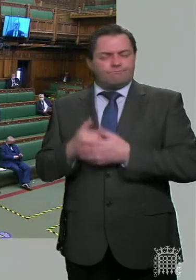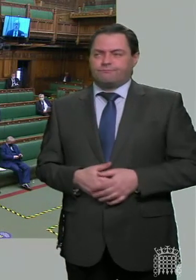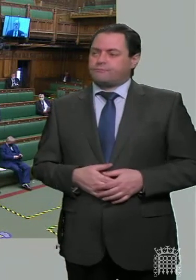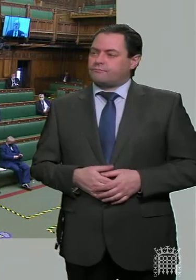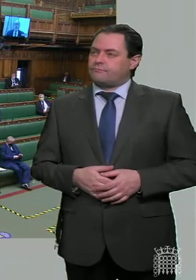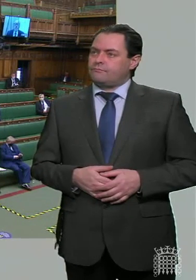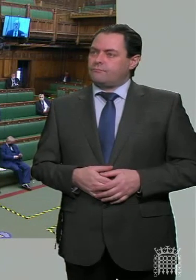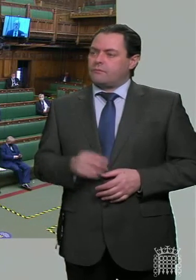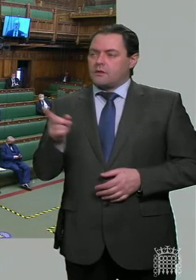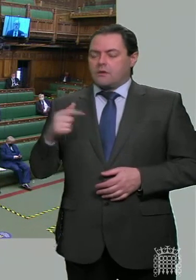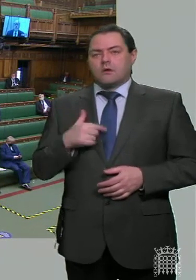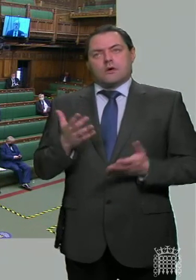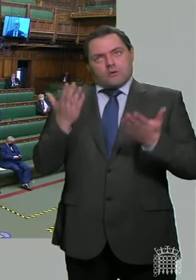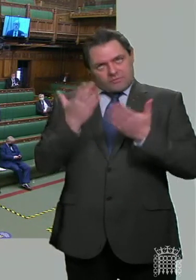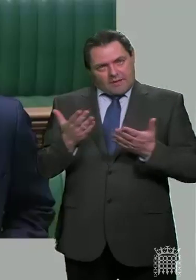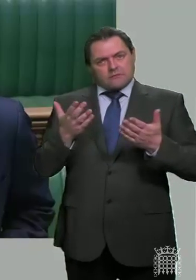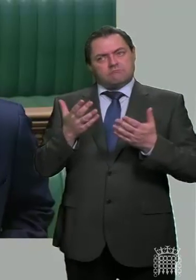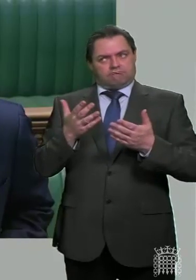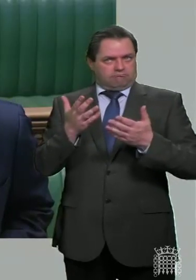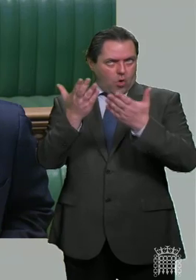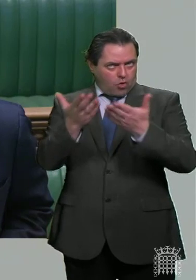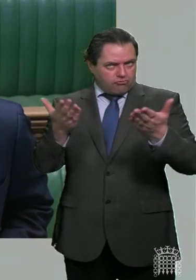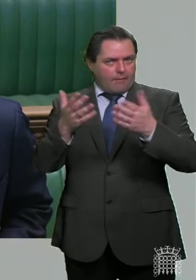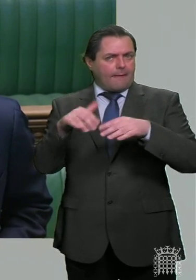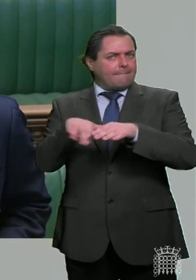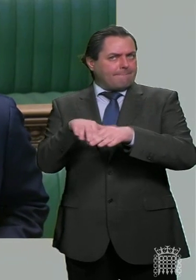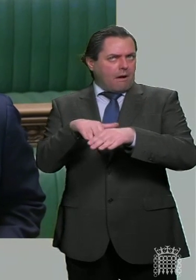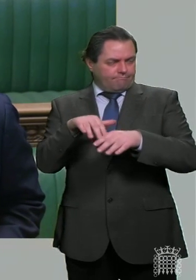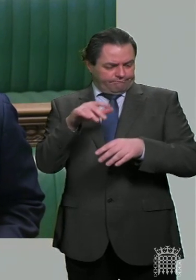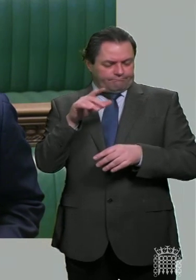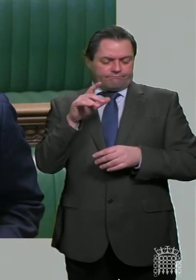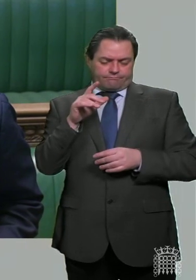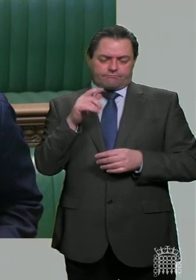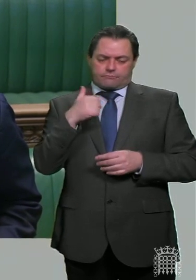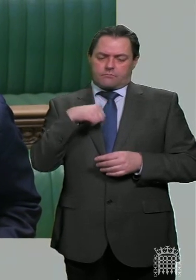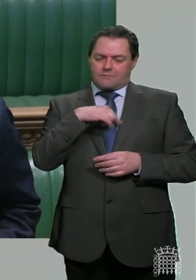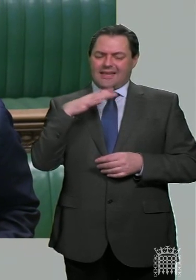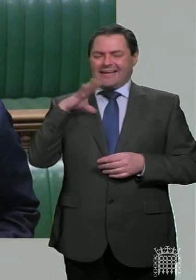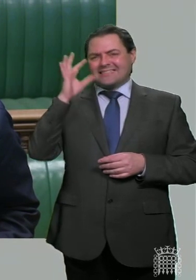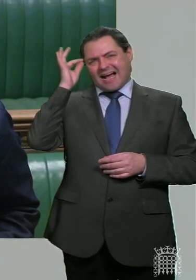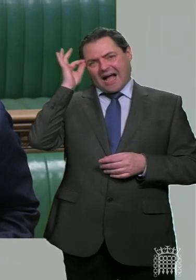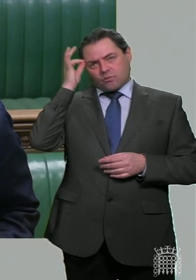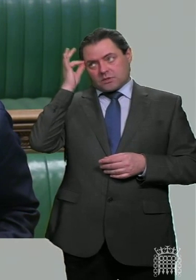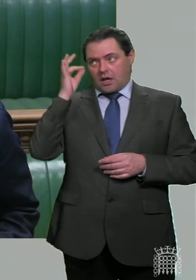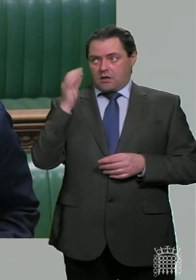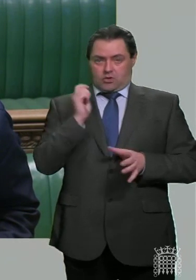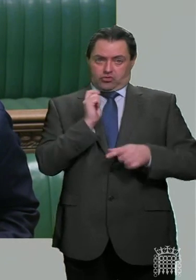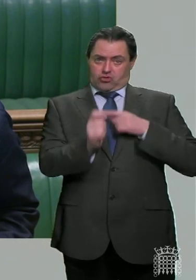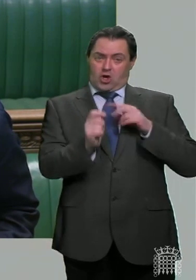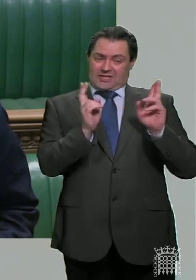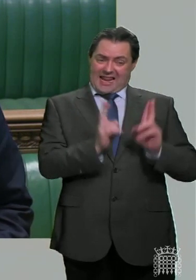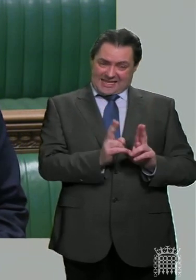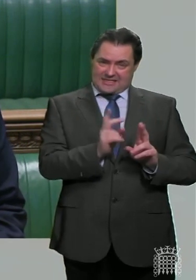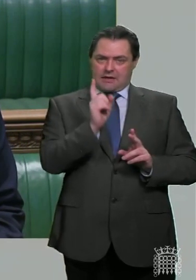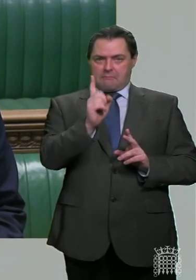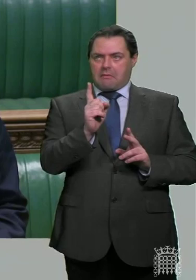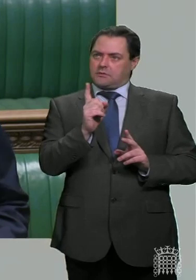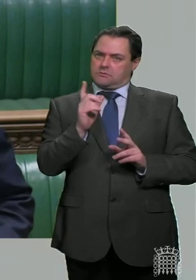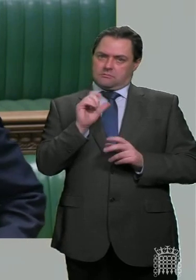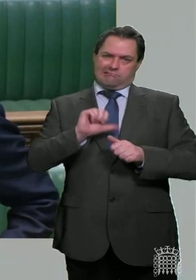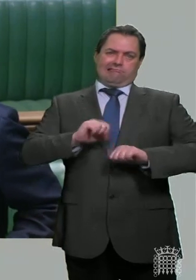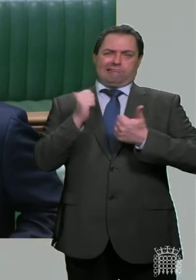With great respect to the honourable Member, what the country needs are councillors who charge you less while delivering better services.